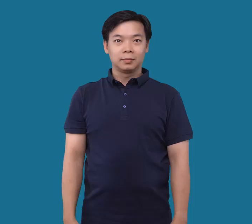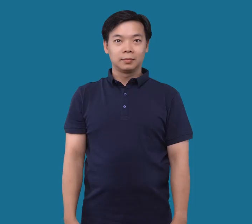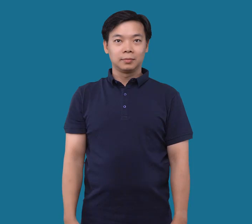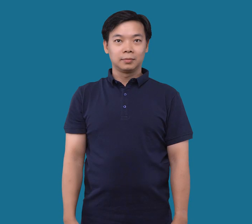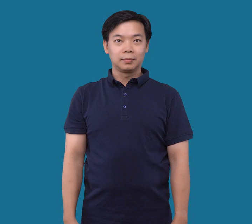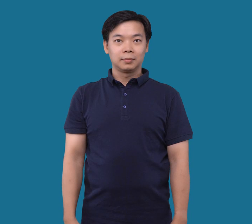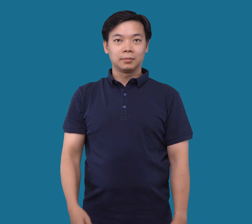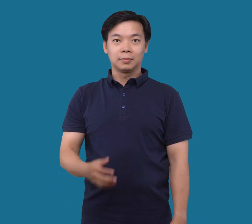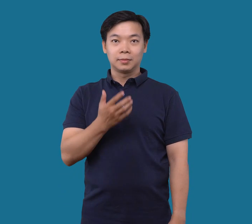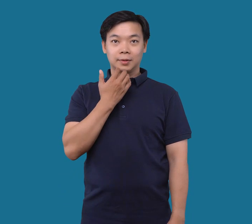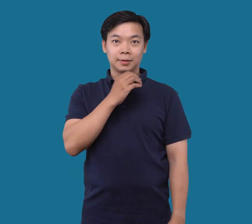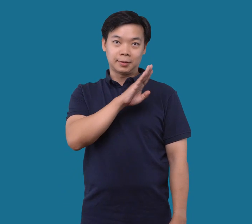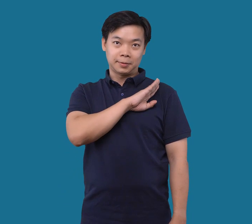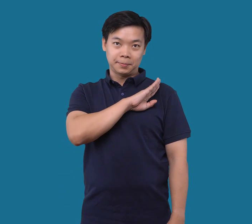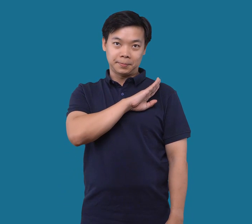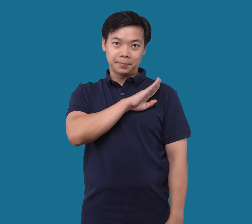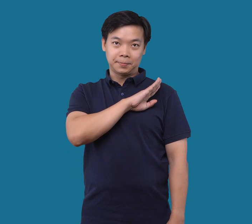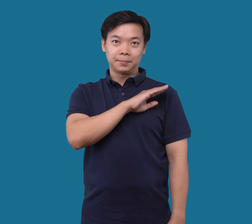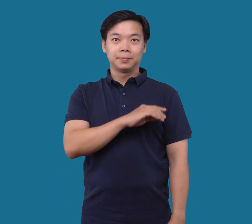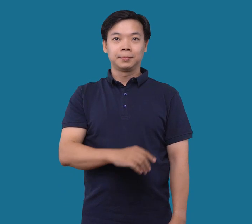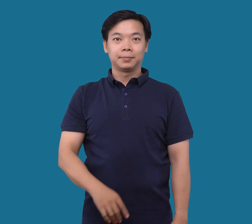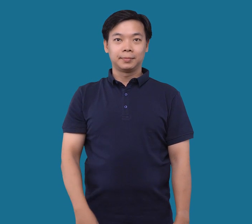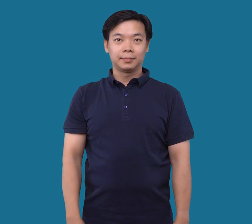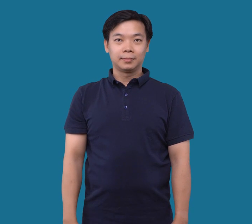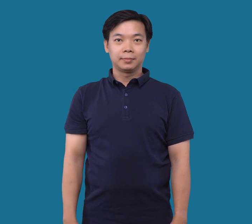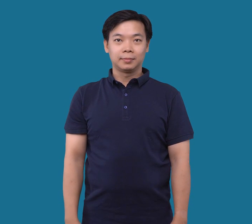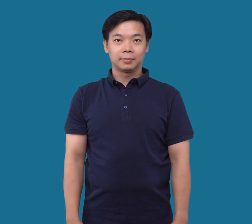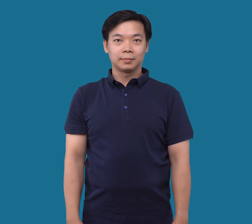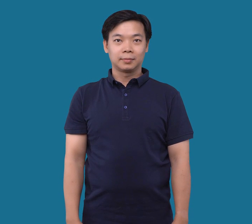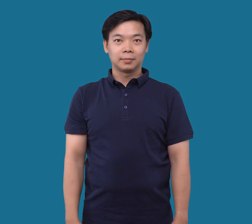anh em